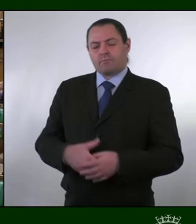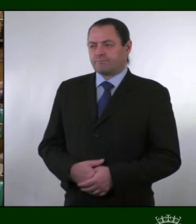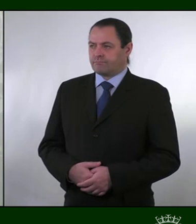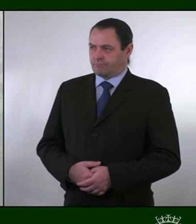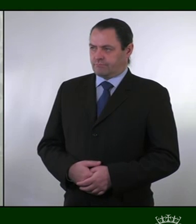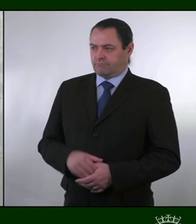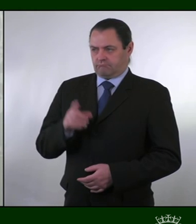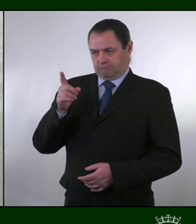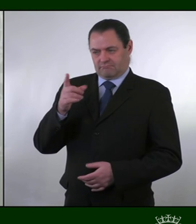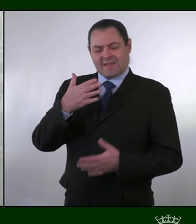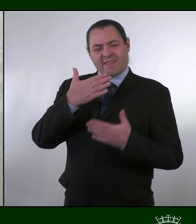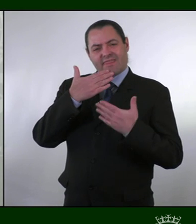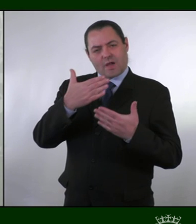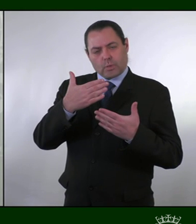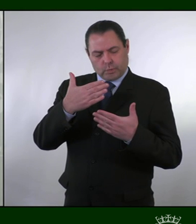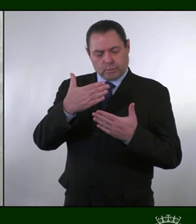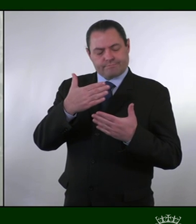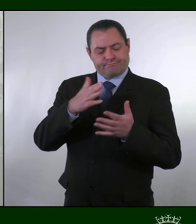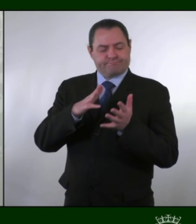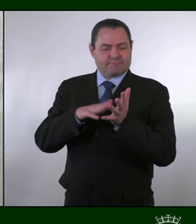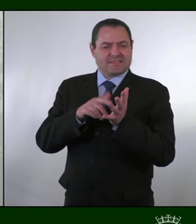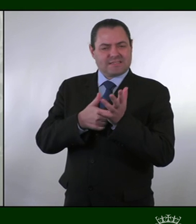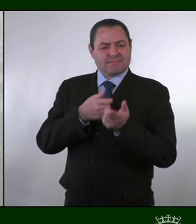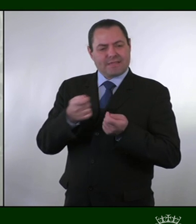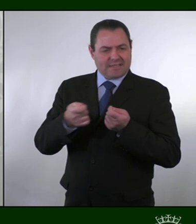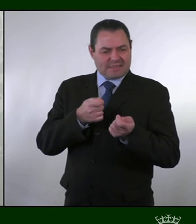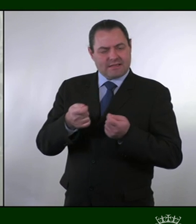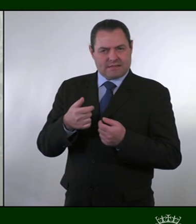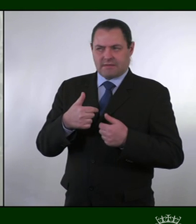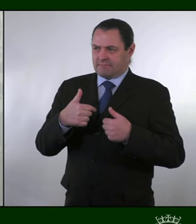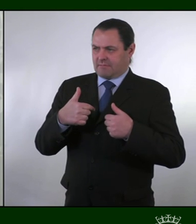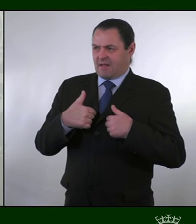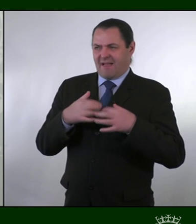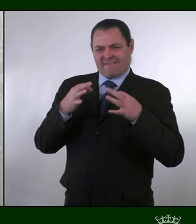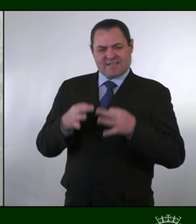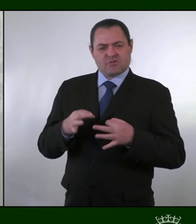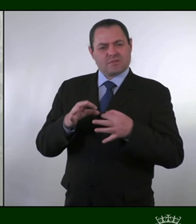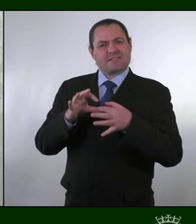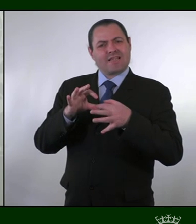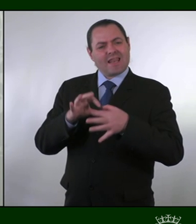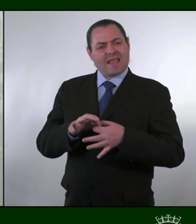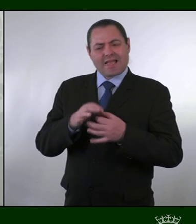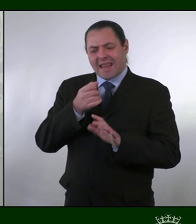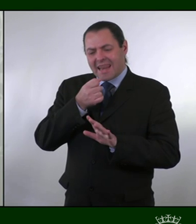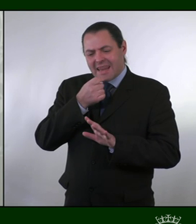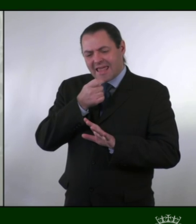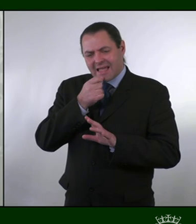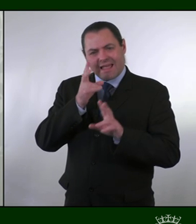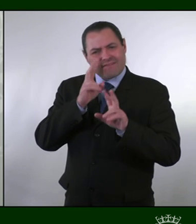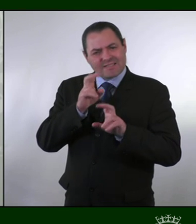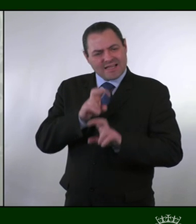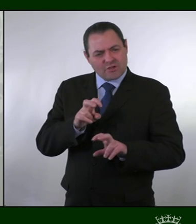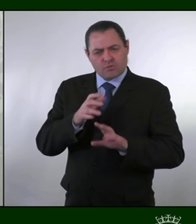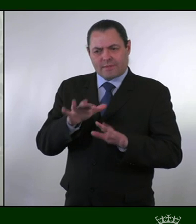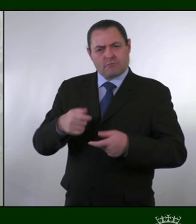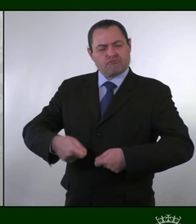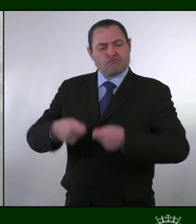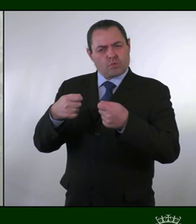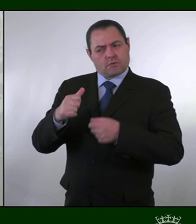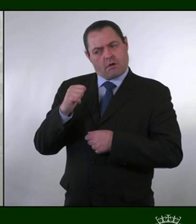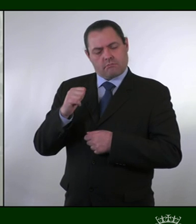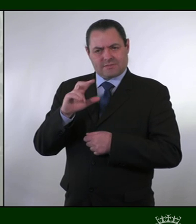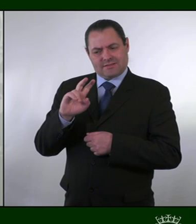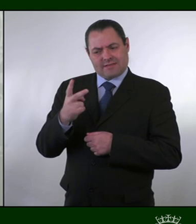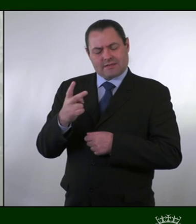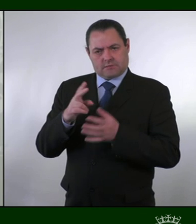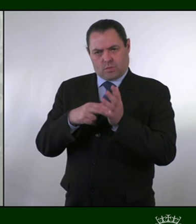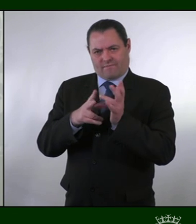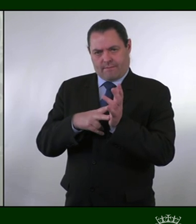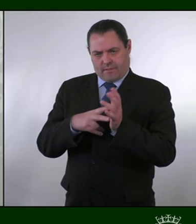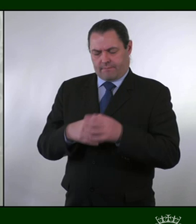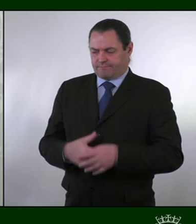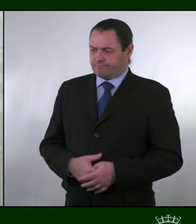Mr Speaker, I know that you have been updated by my officials on Privy Council terms on the leak investigation that you also referred to in the House on 2 November.